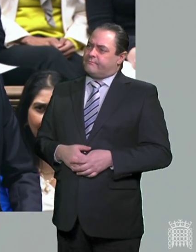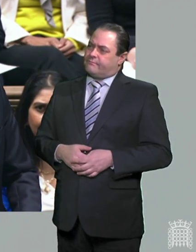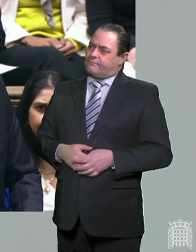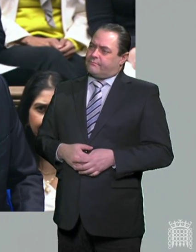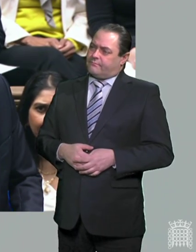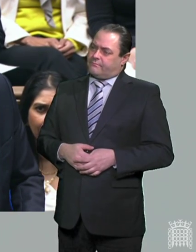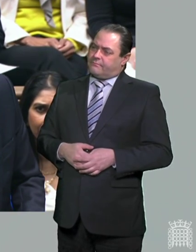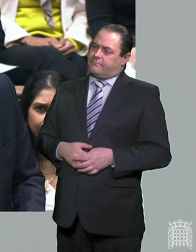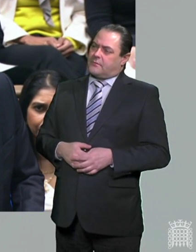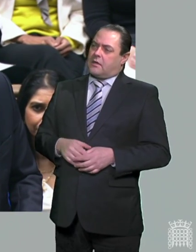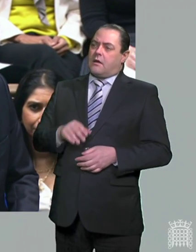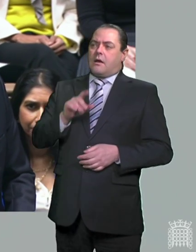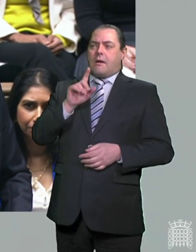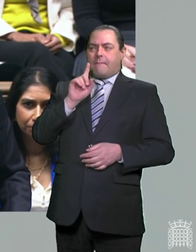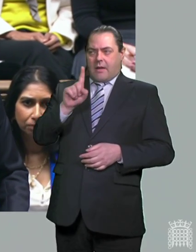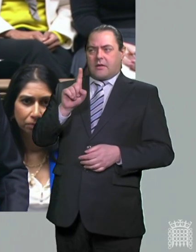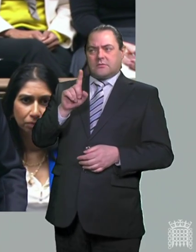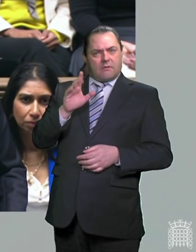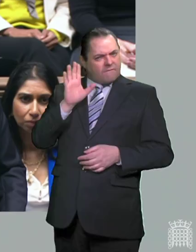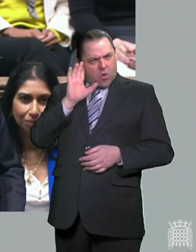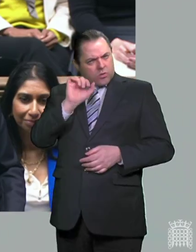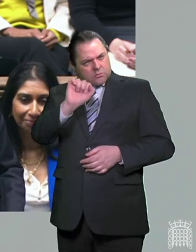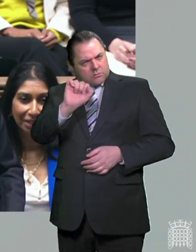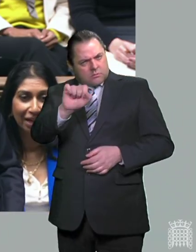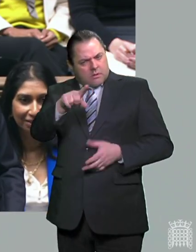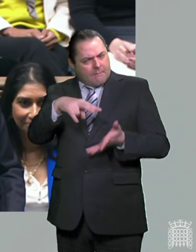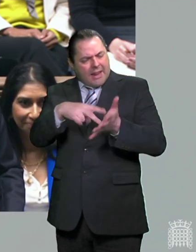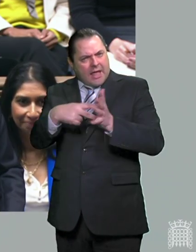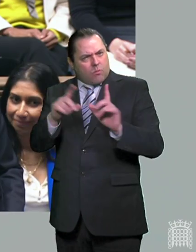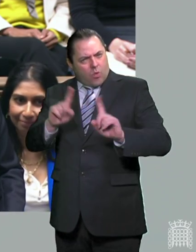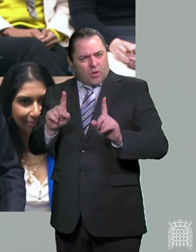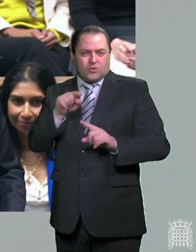But what we have not heard is the right honourable and learned Gentleman’s plan.